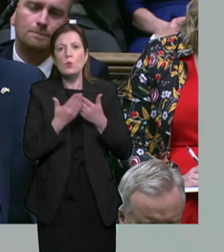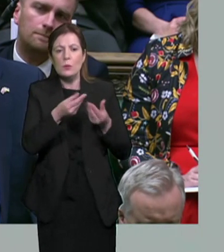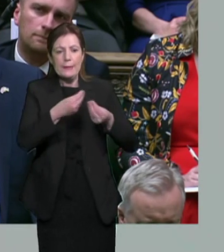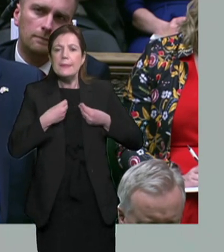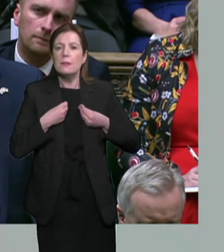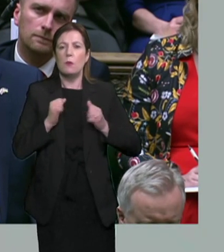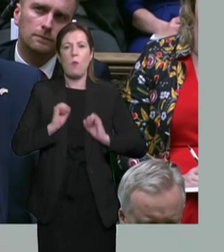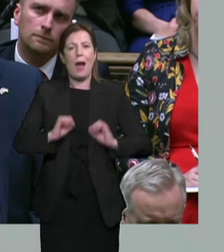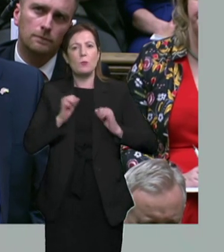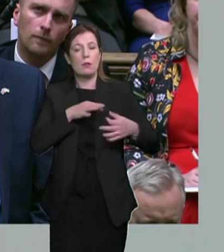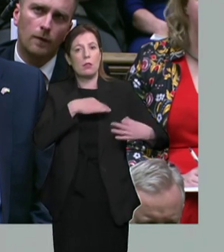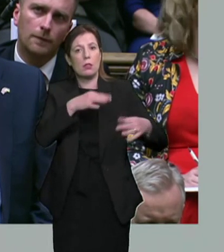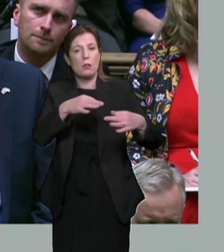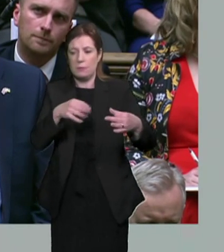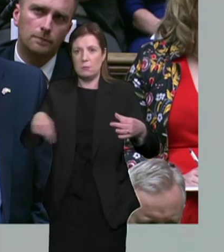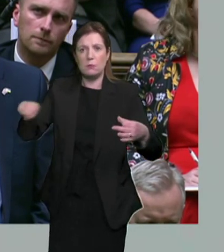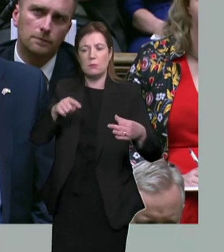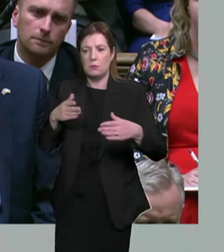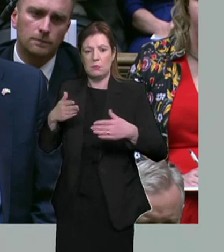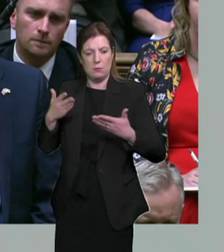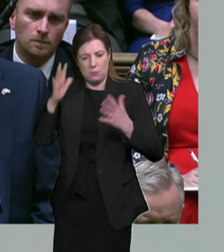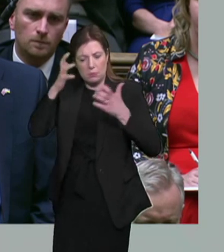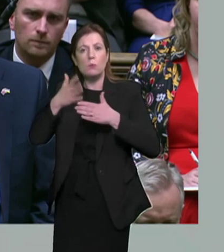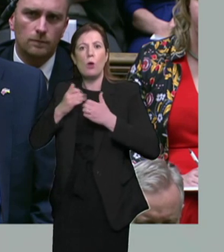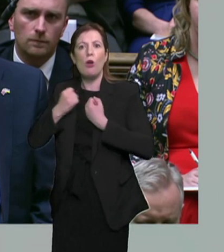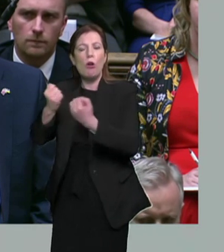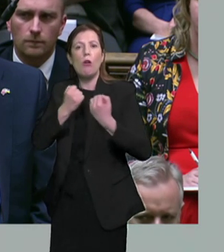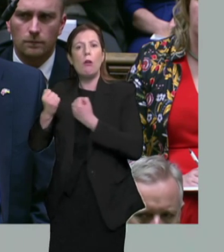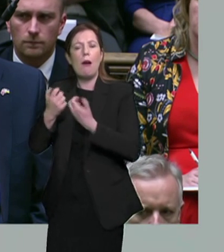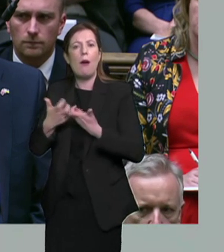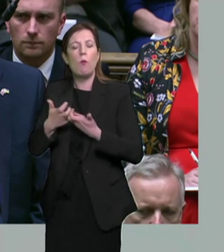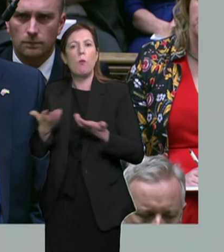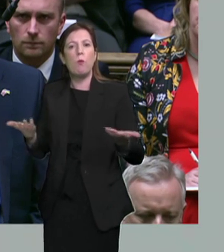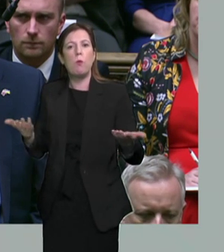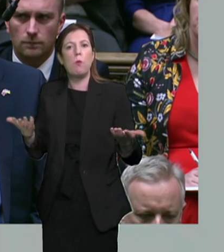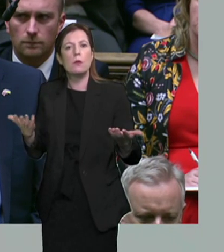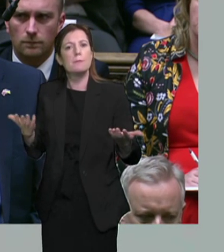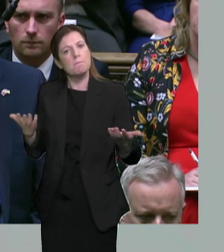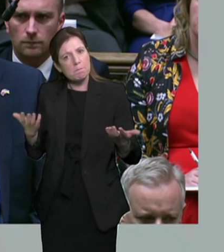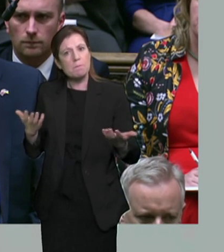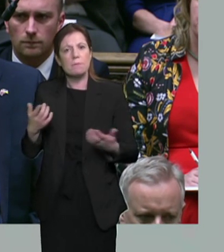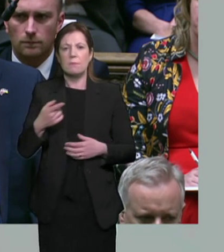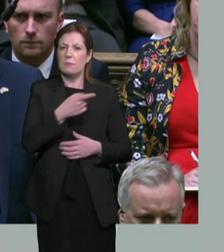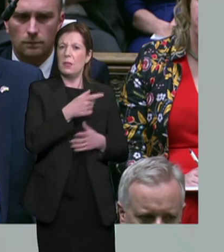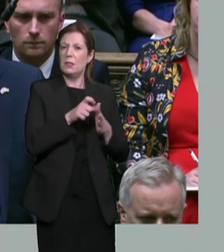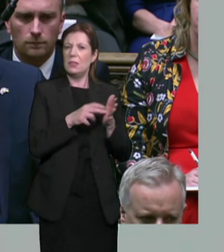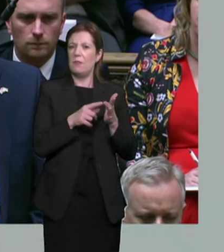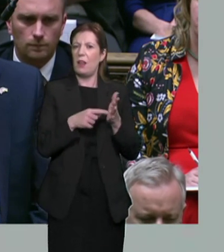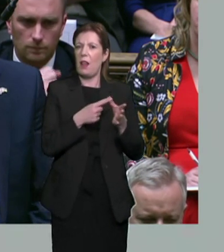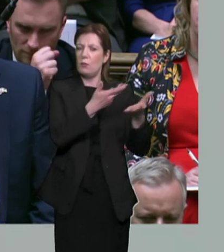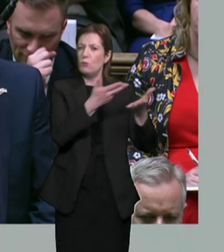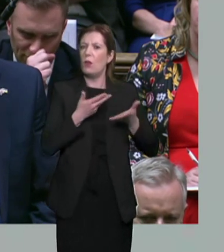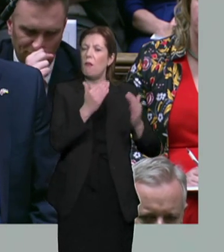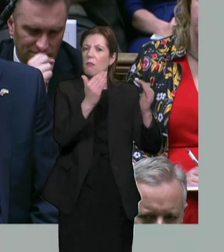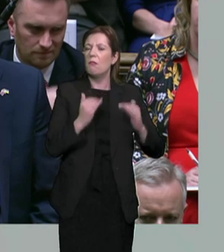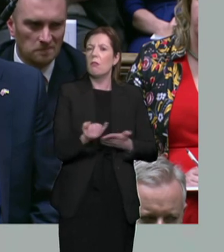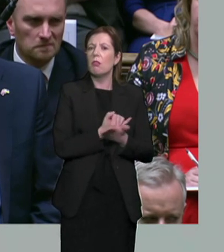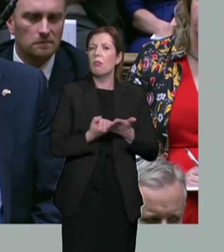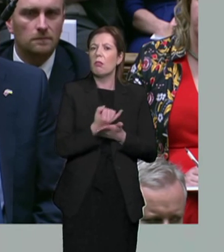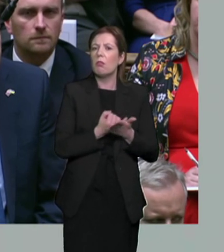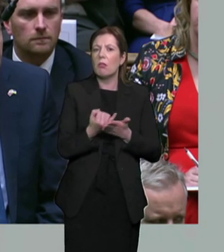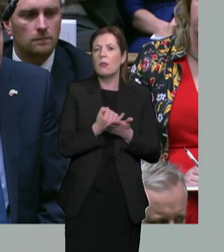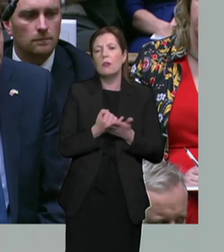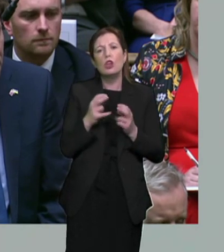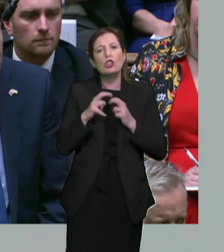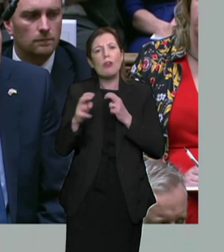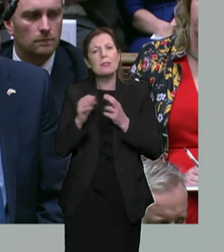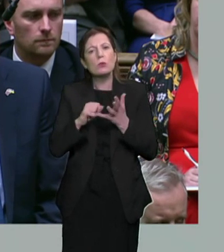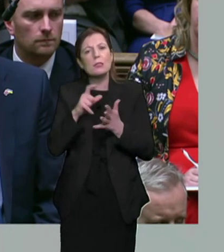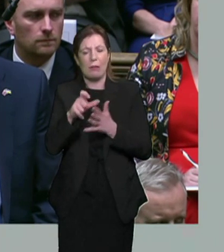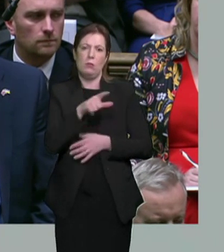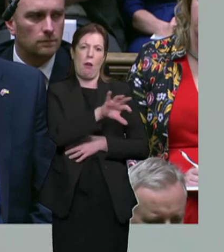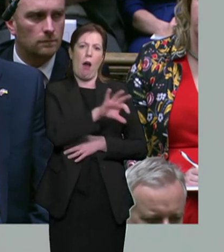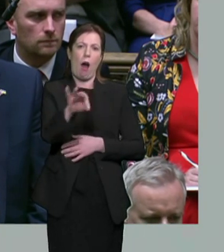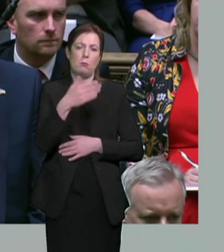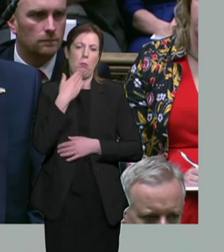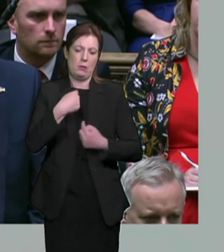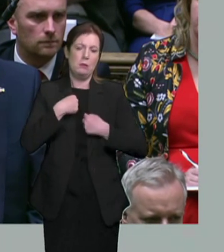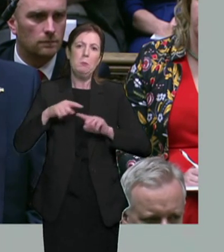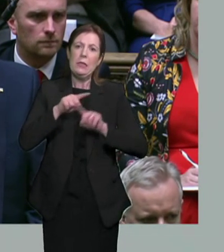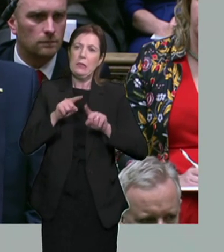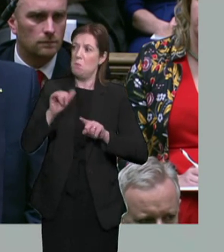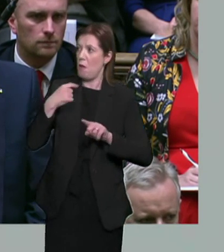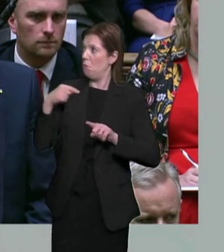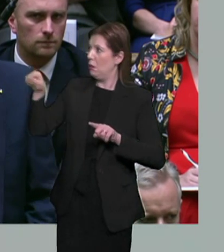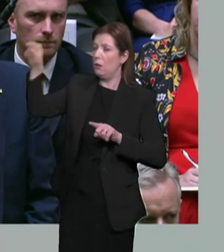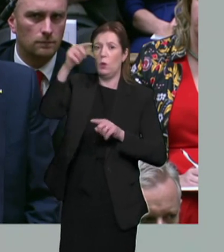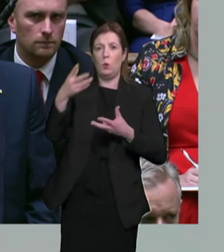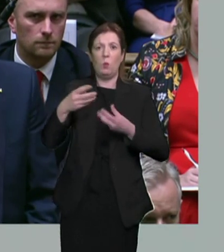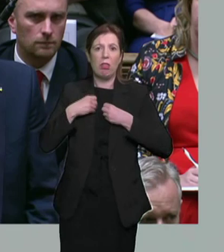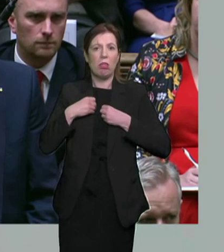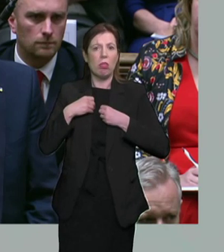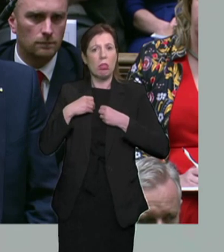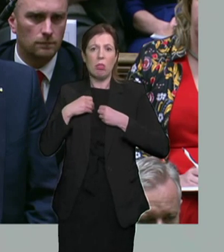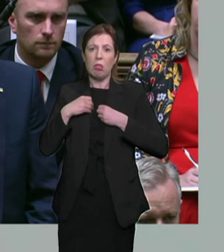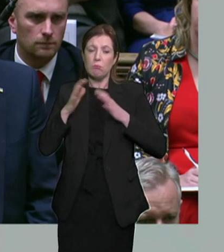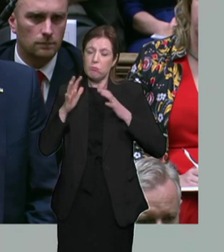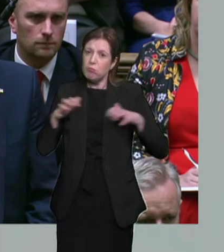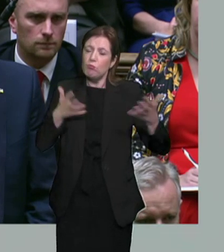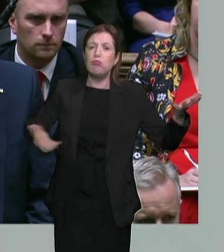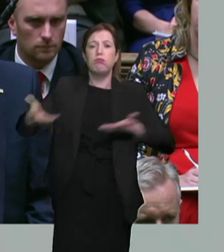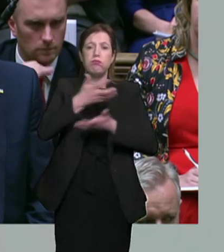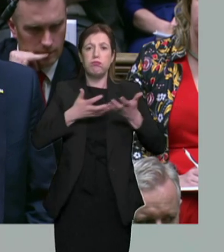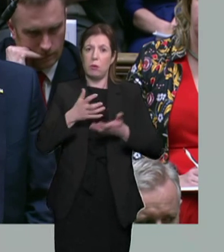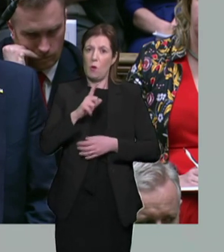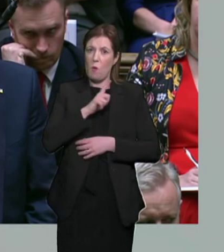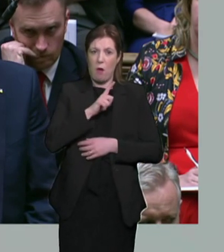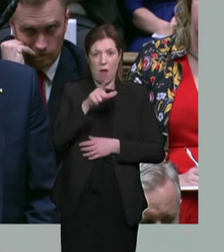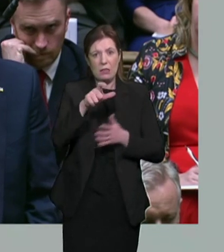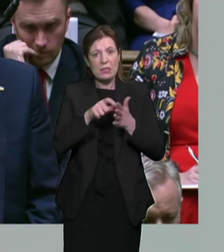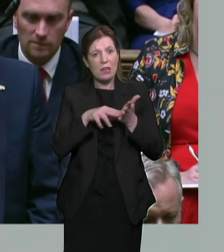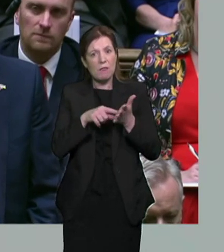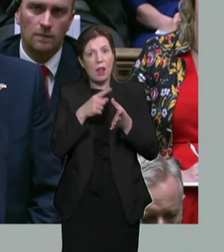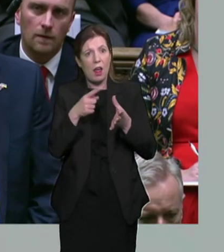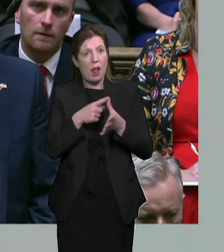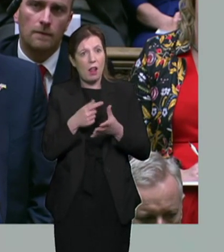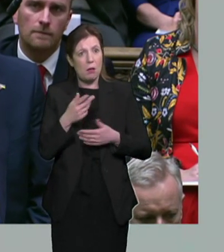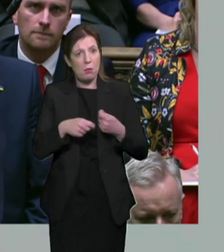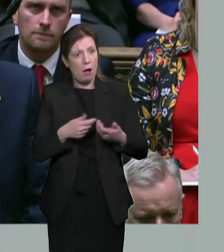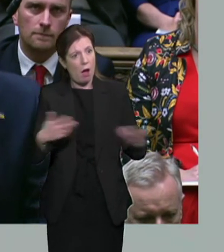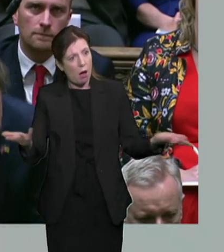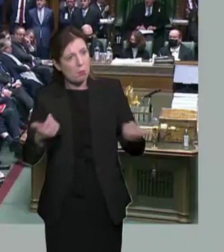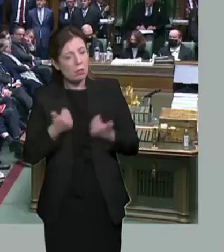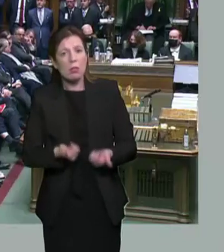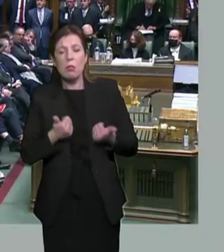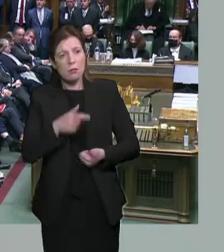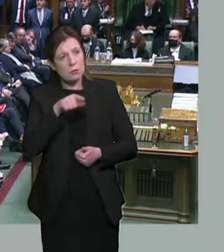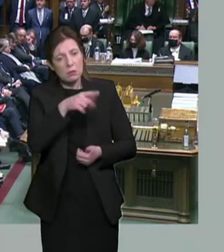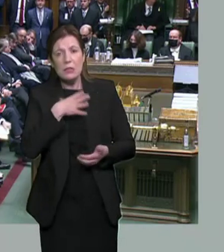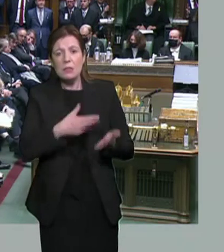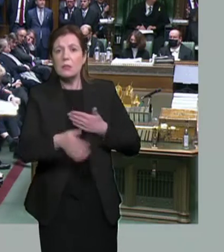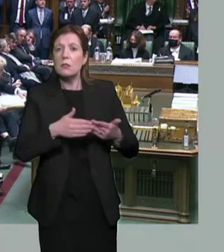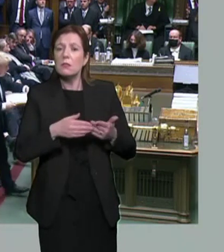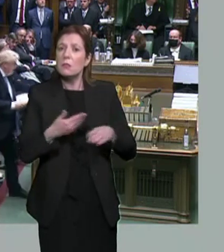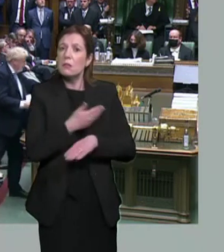Will the Prime Minister make it clear at the Dispatch Box that the service from the agency falls significantly below what we expect, and will he ask the Transport Secretary to meet me, and any other Members of this House—we may need a big room—to explain how we can help the agency out of the hole in which it has put itself?